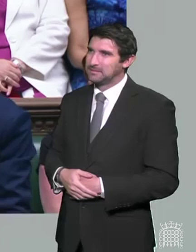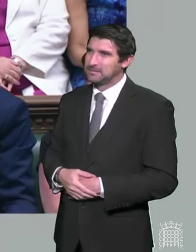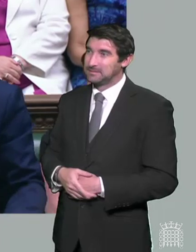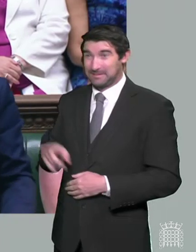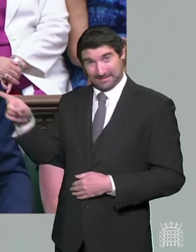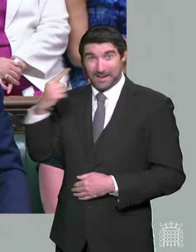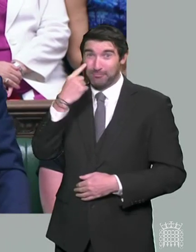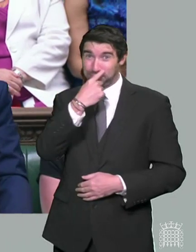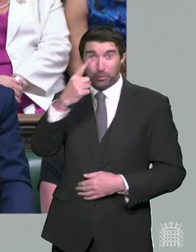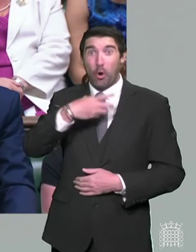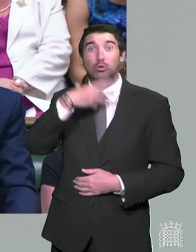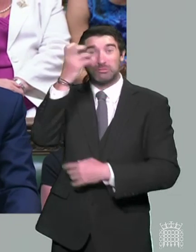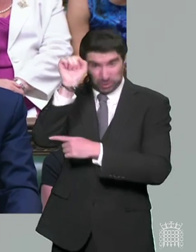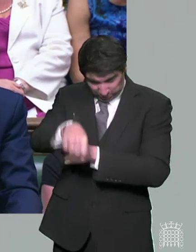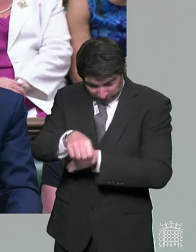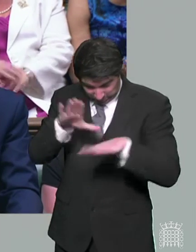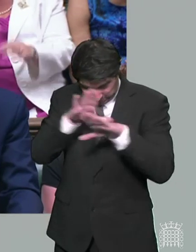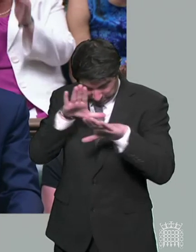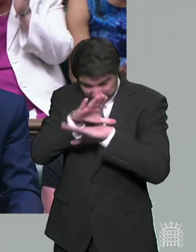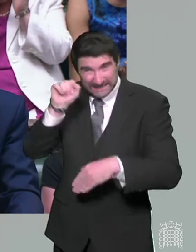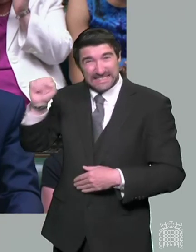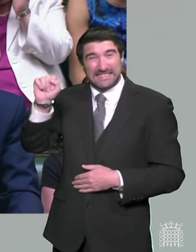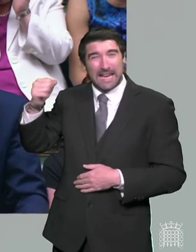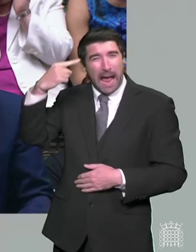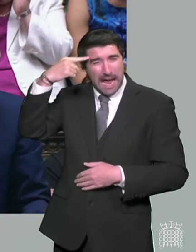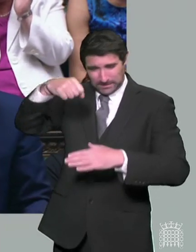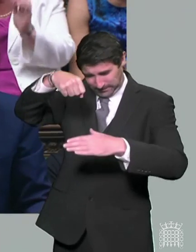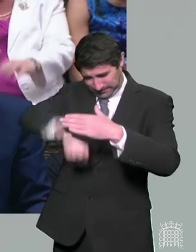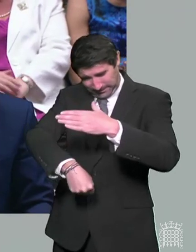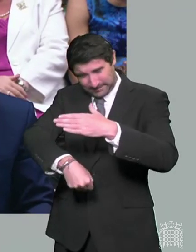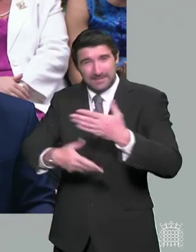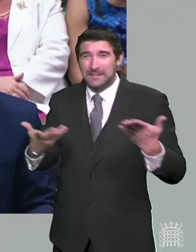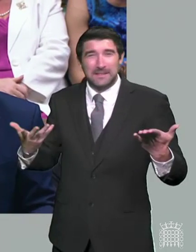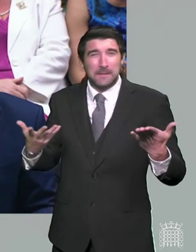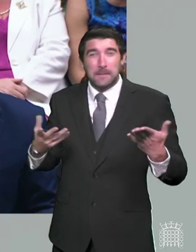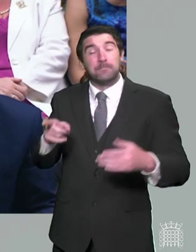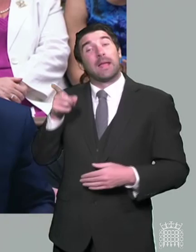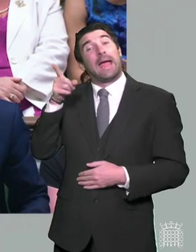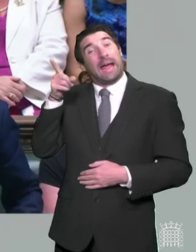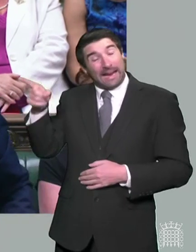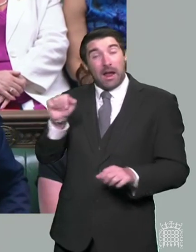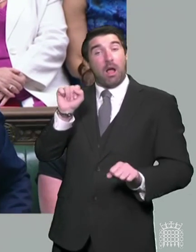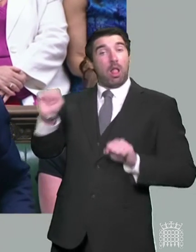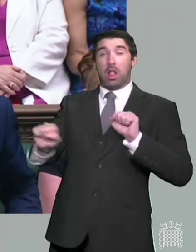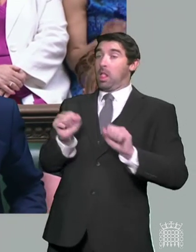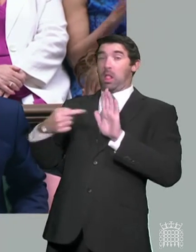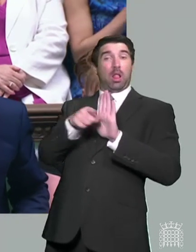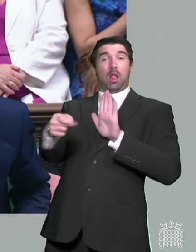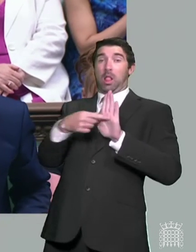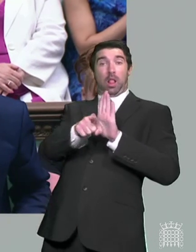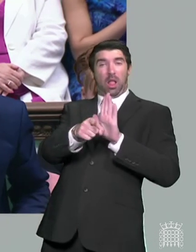He is not just denying how bad things are; he is actively making things worse.